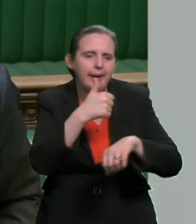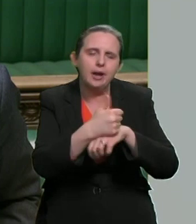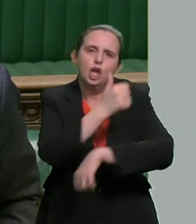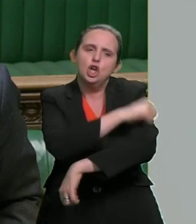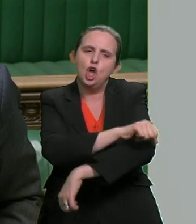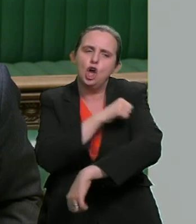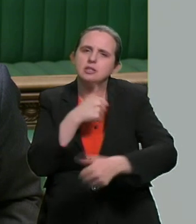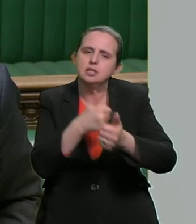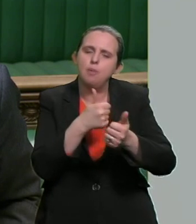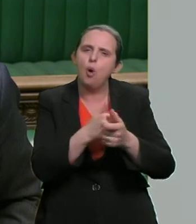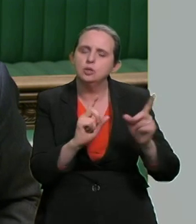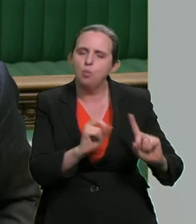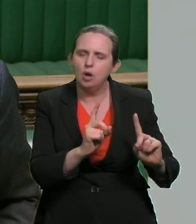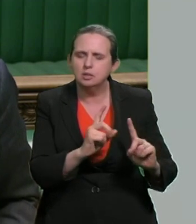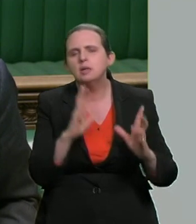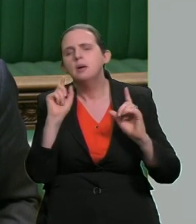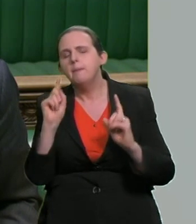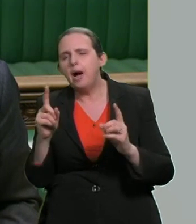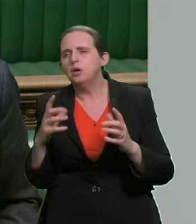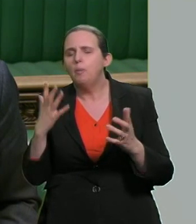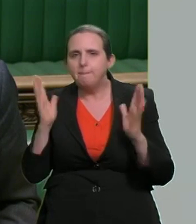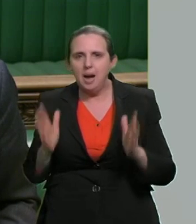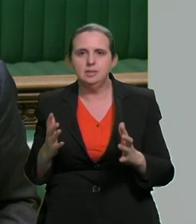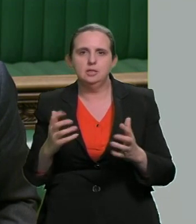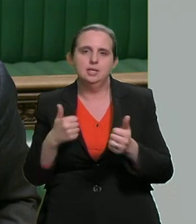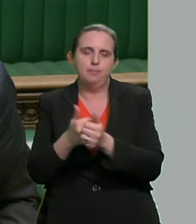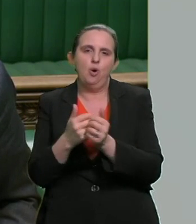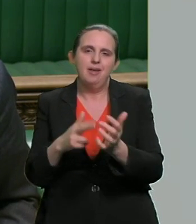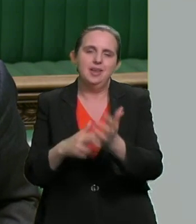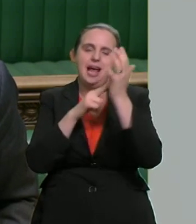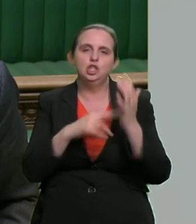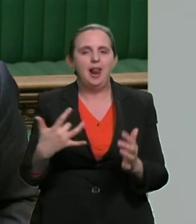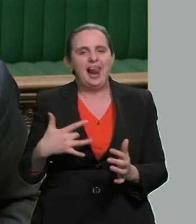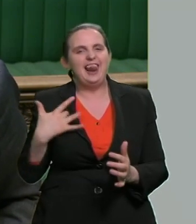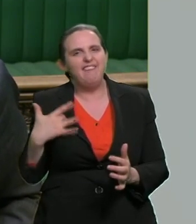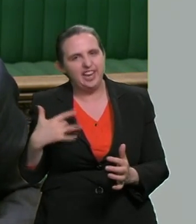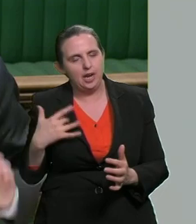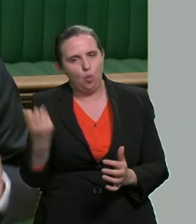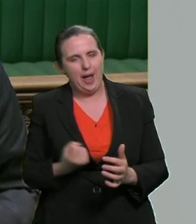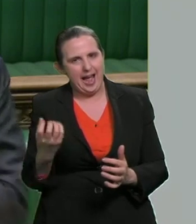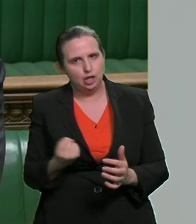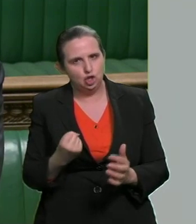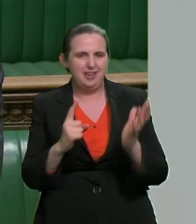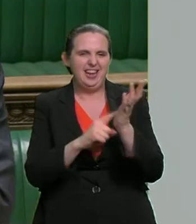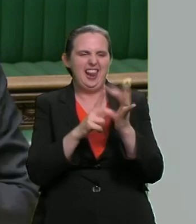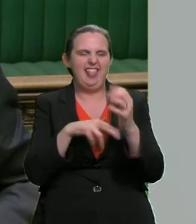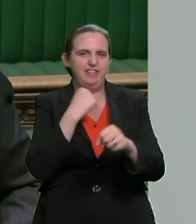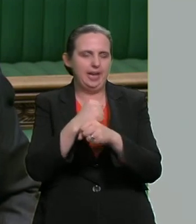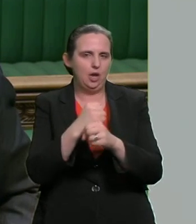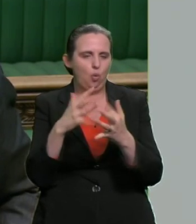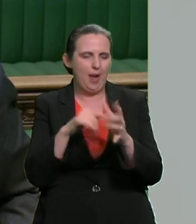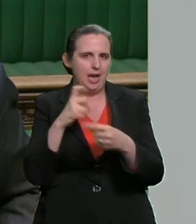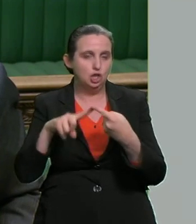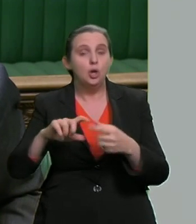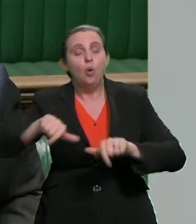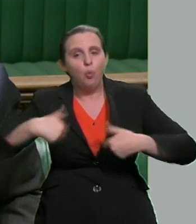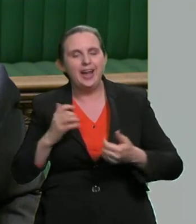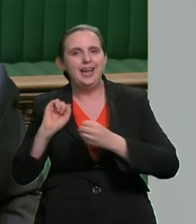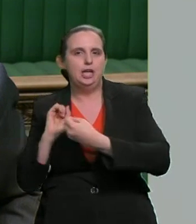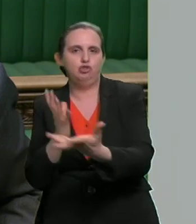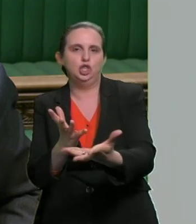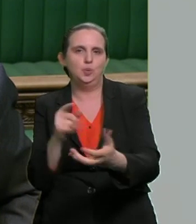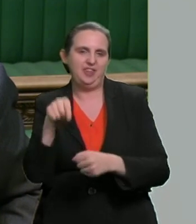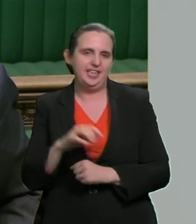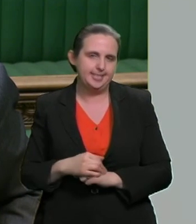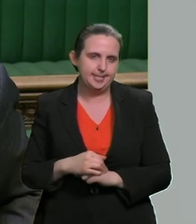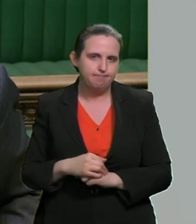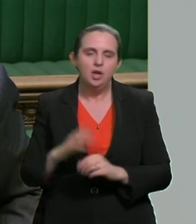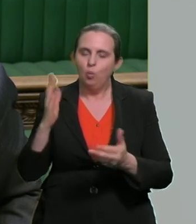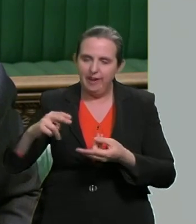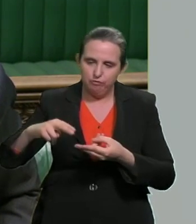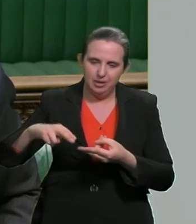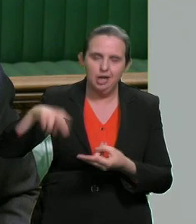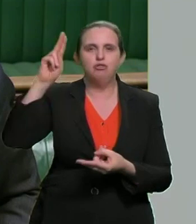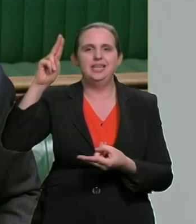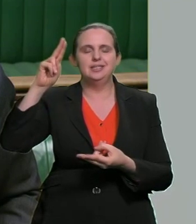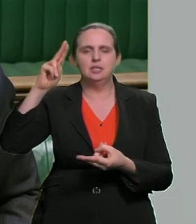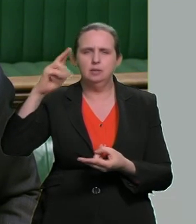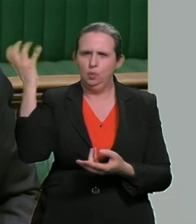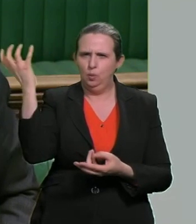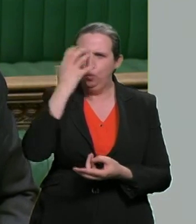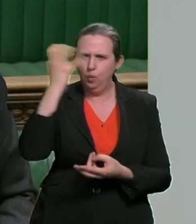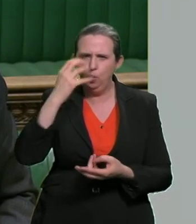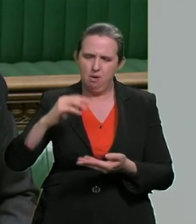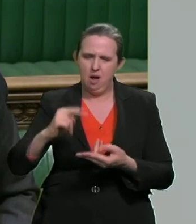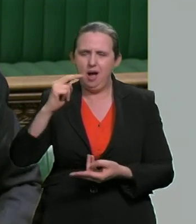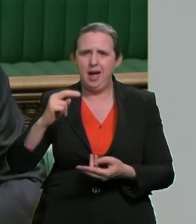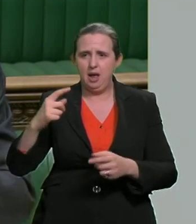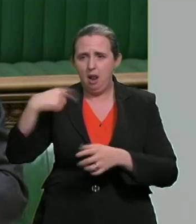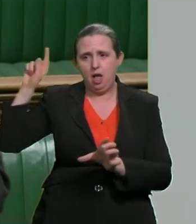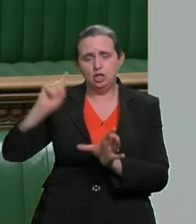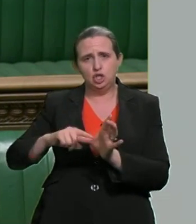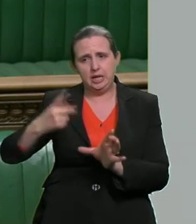However, the single best thing we can do is support the living wage, which this Government introduced, and which we have now increased by record amounts two years in a row.